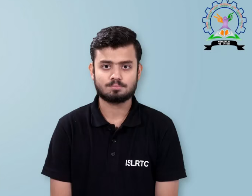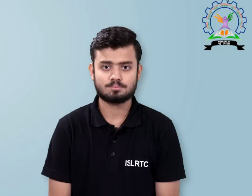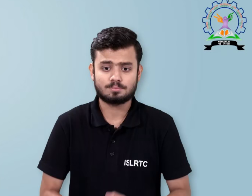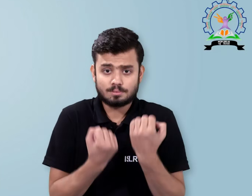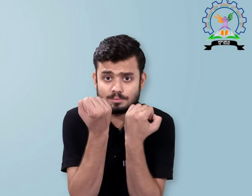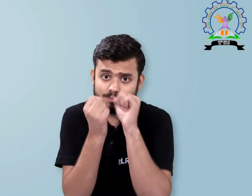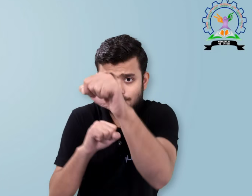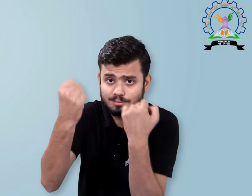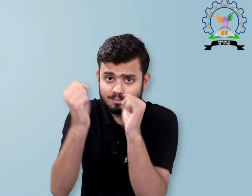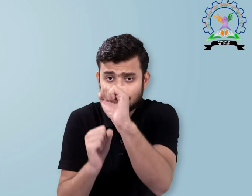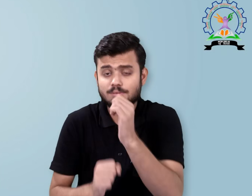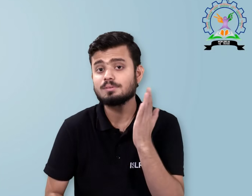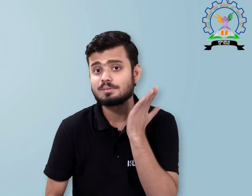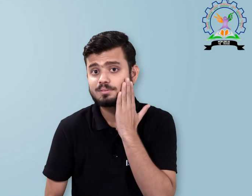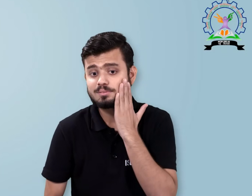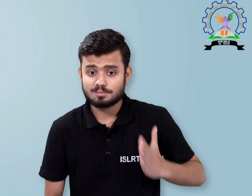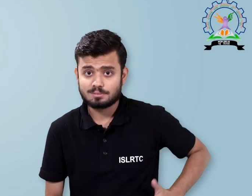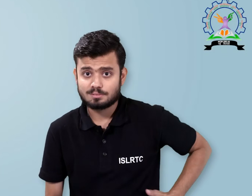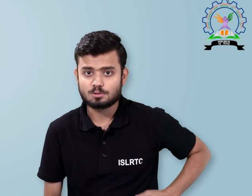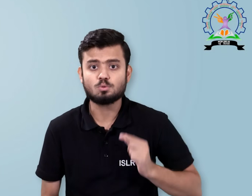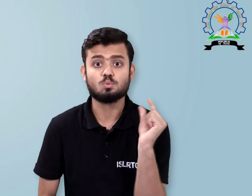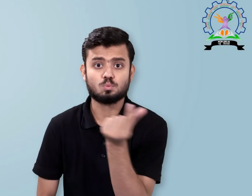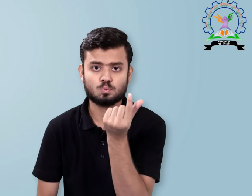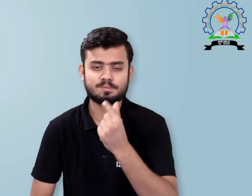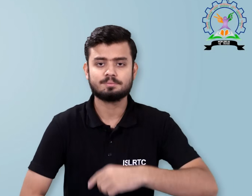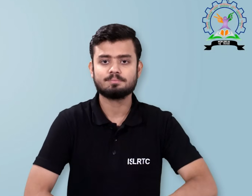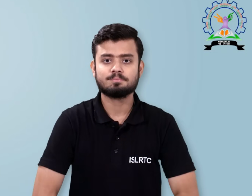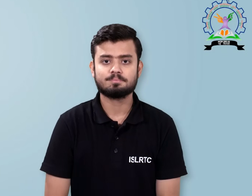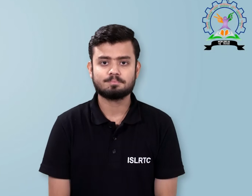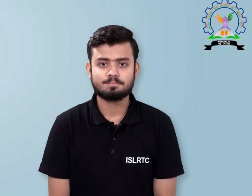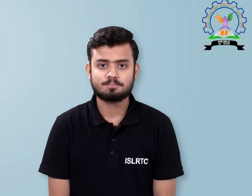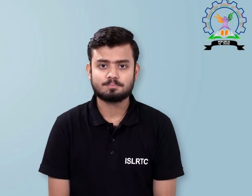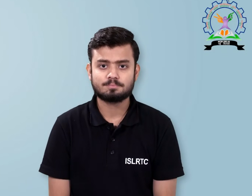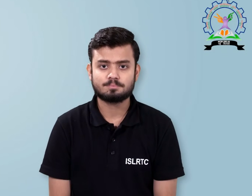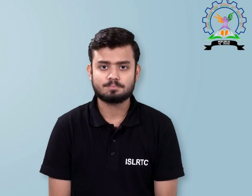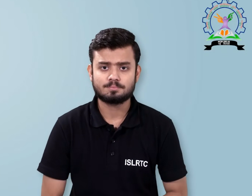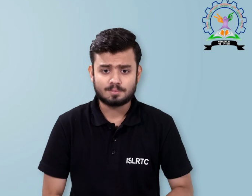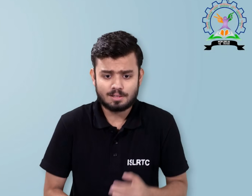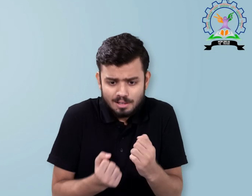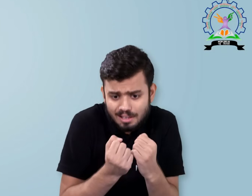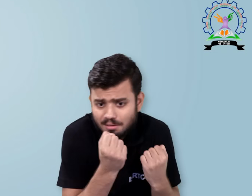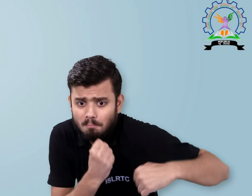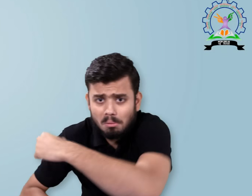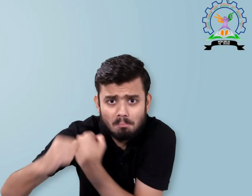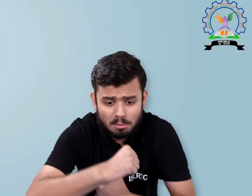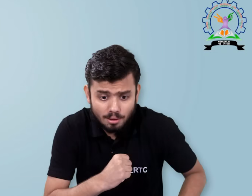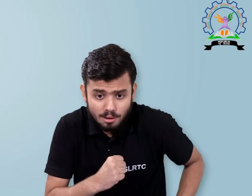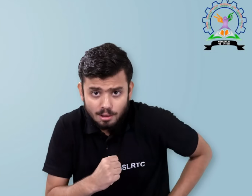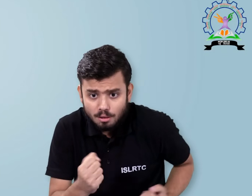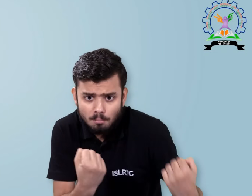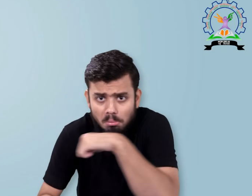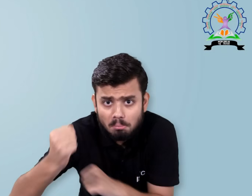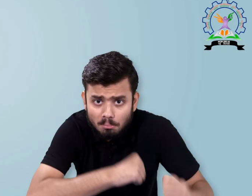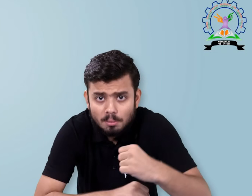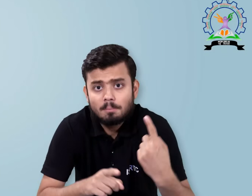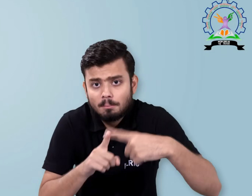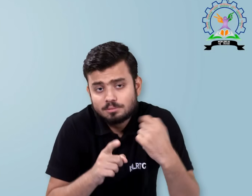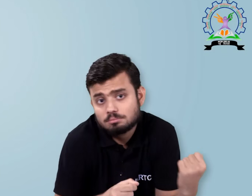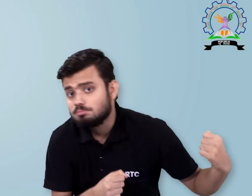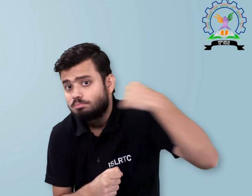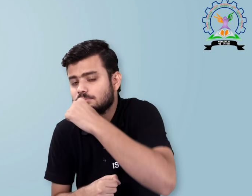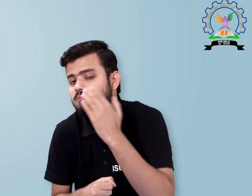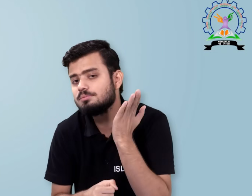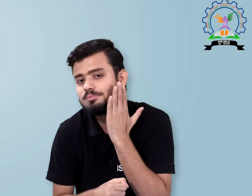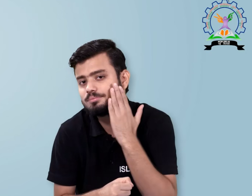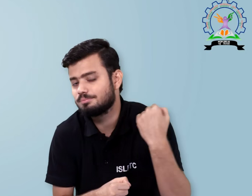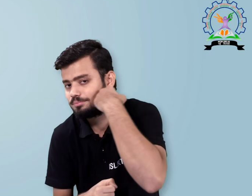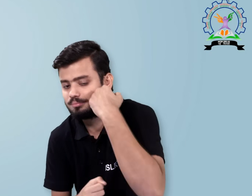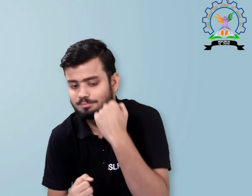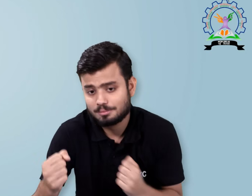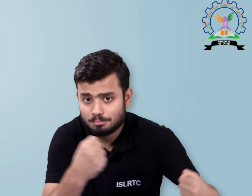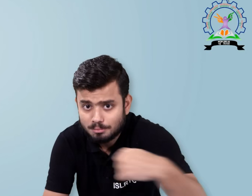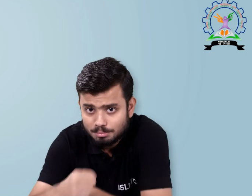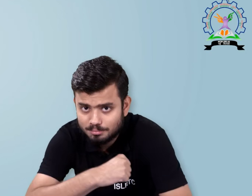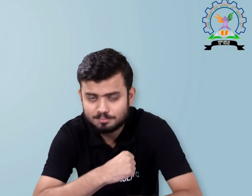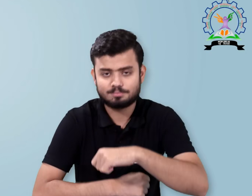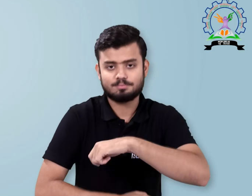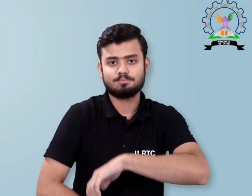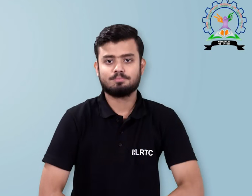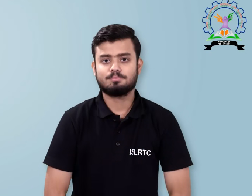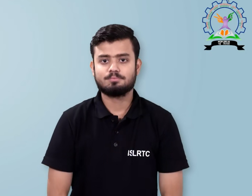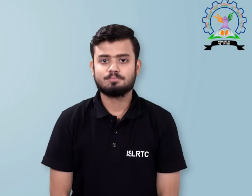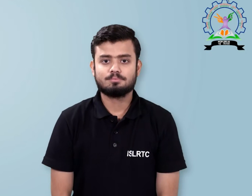Brawler A brawler is a boxing style that involves using strong punches, slower mobility, and endurance to land big, powerful hits.